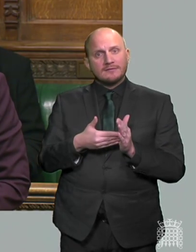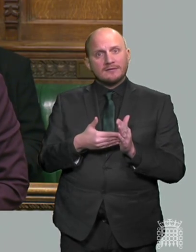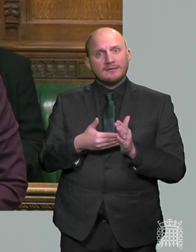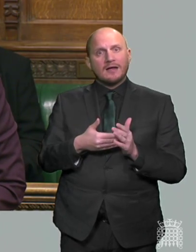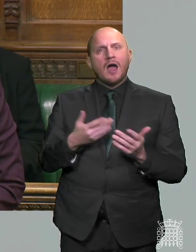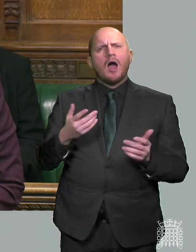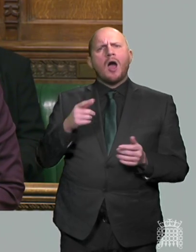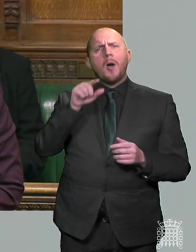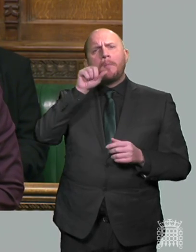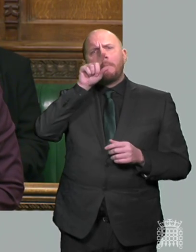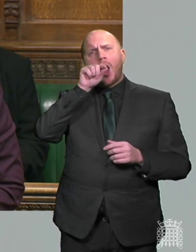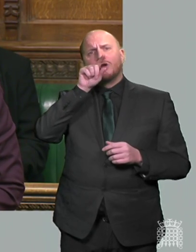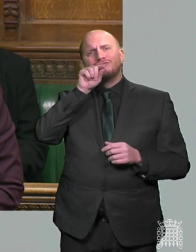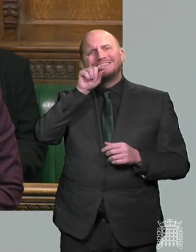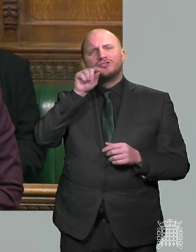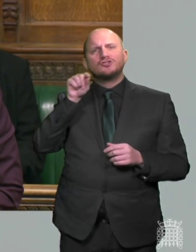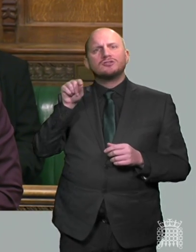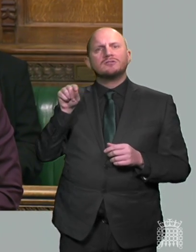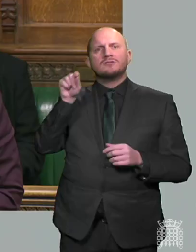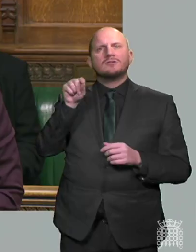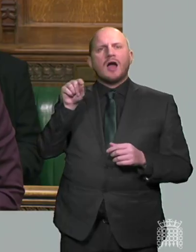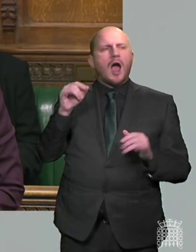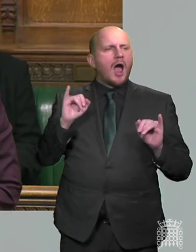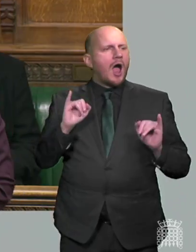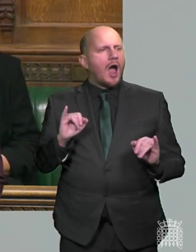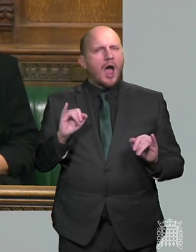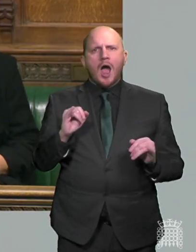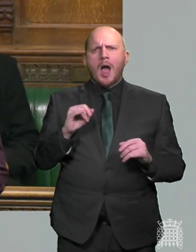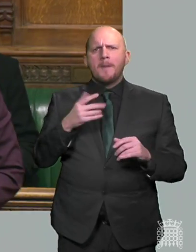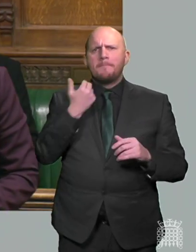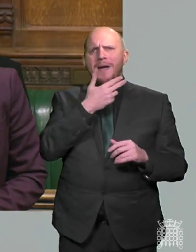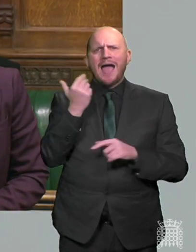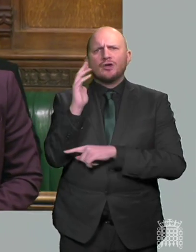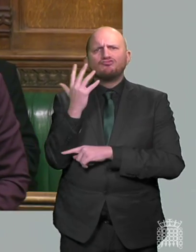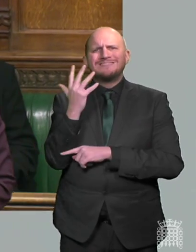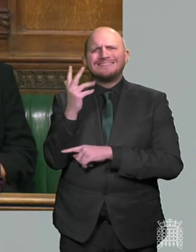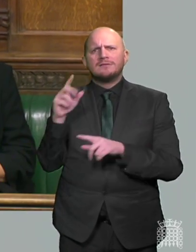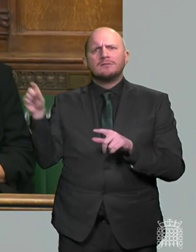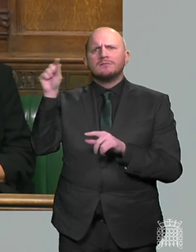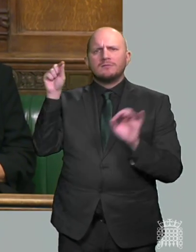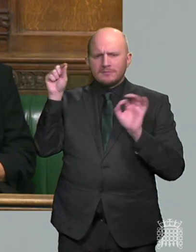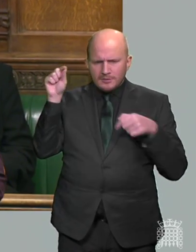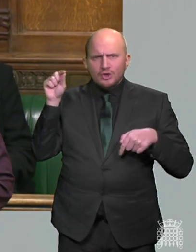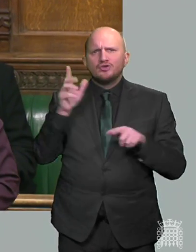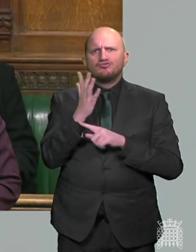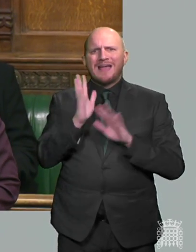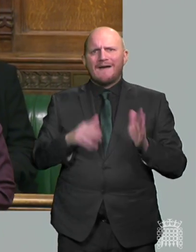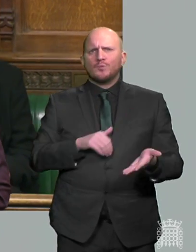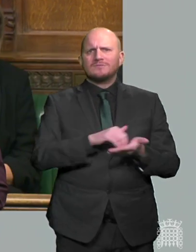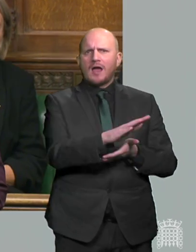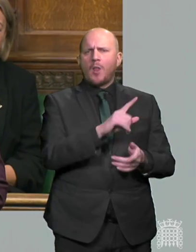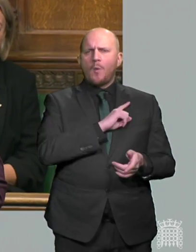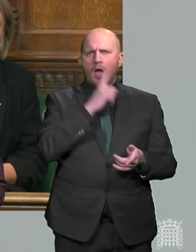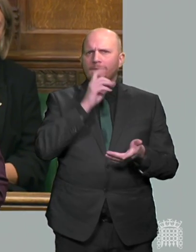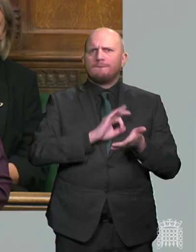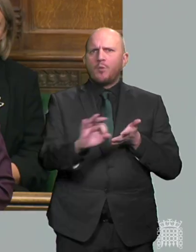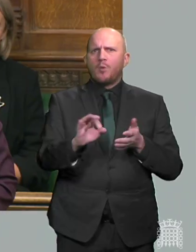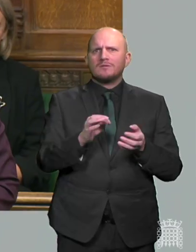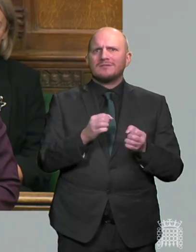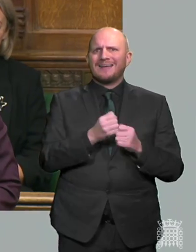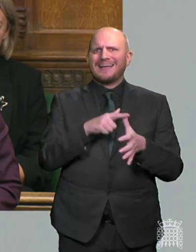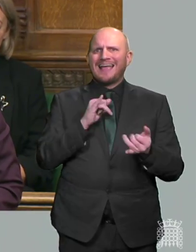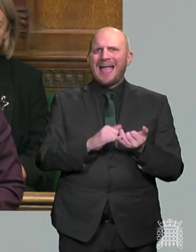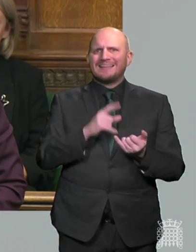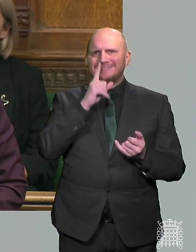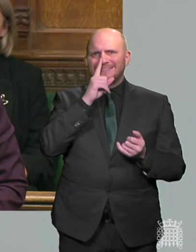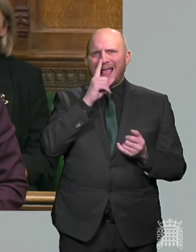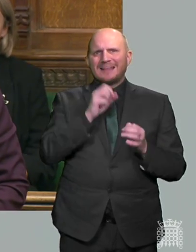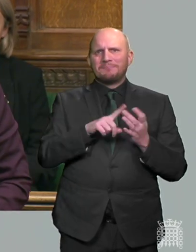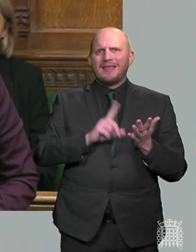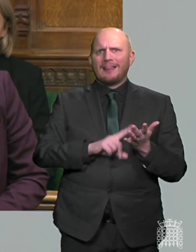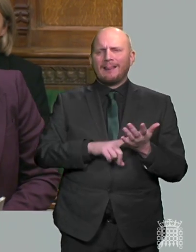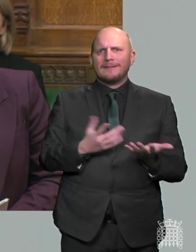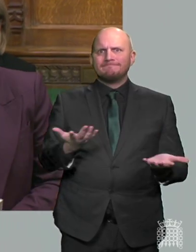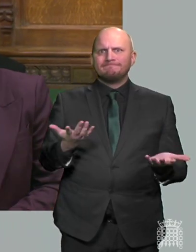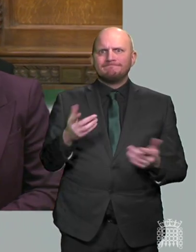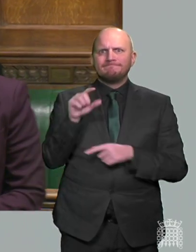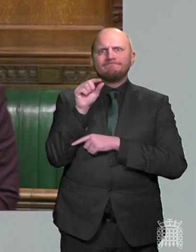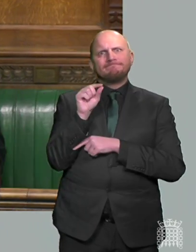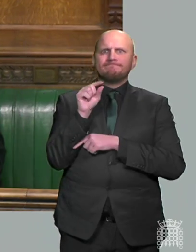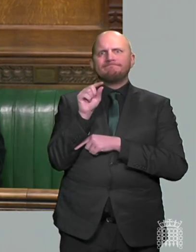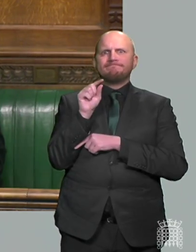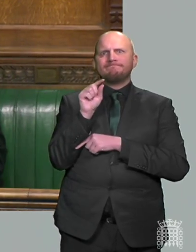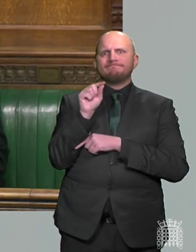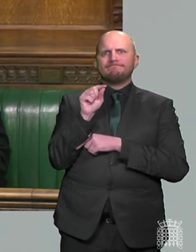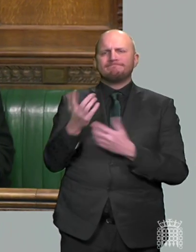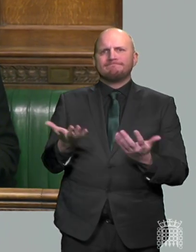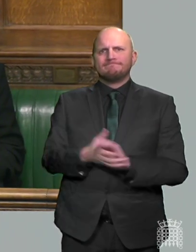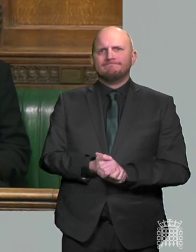tree to pay the gas bill.